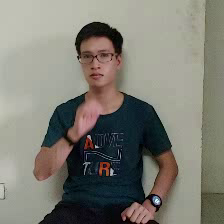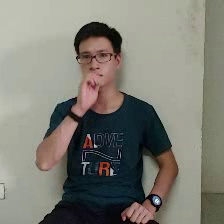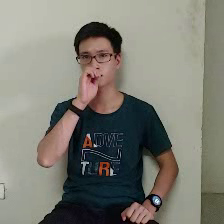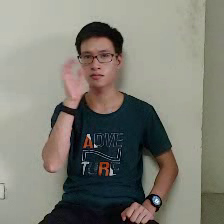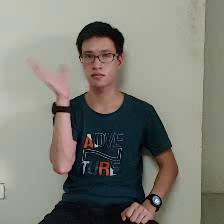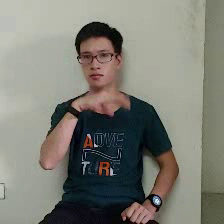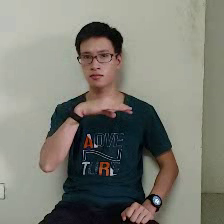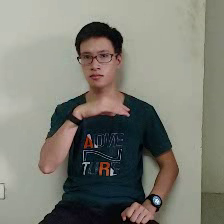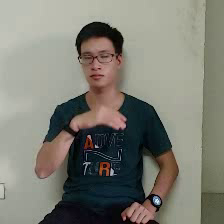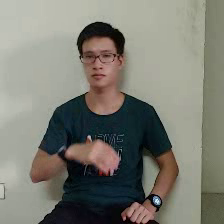Nói xấu